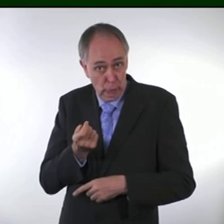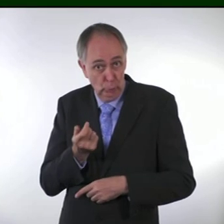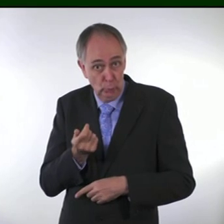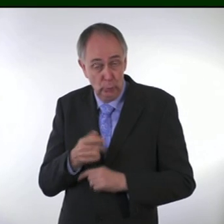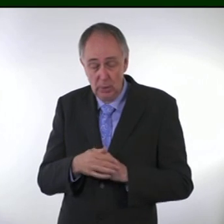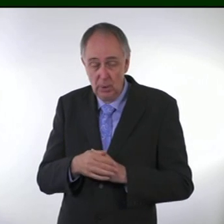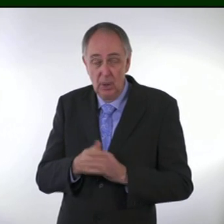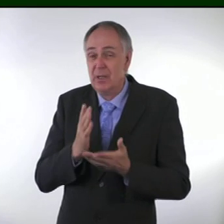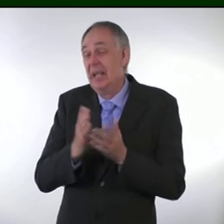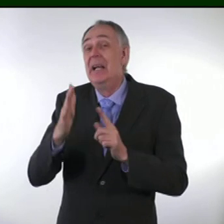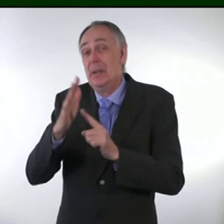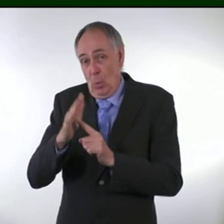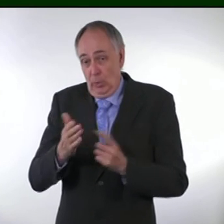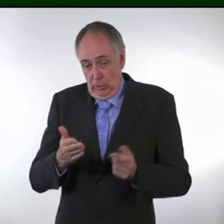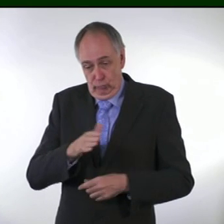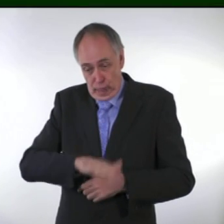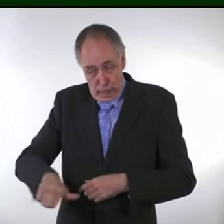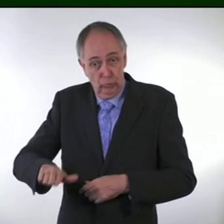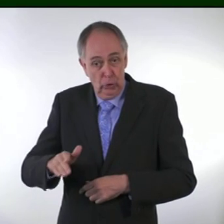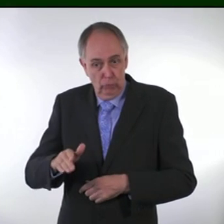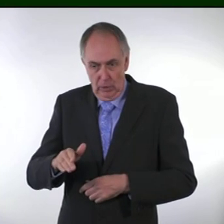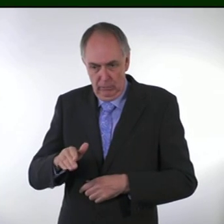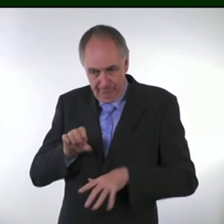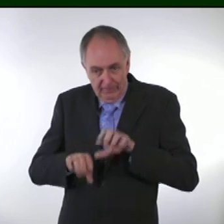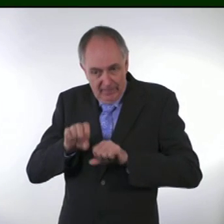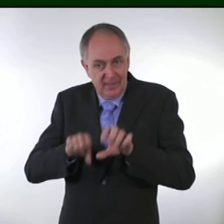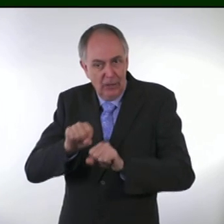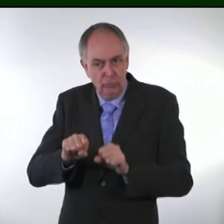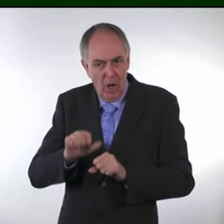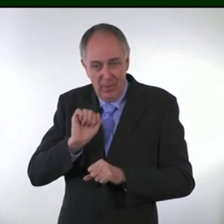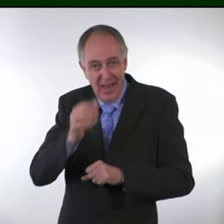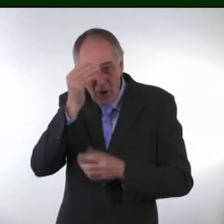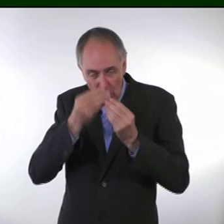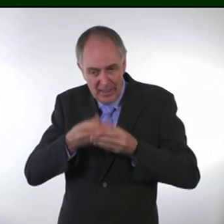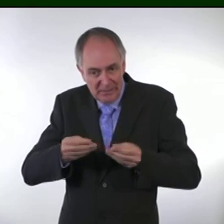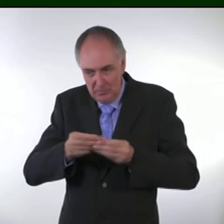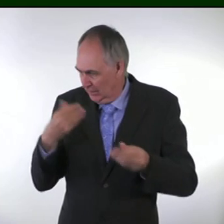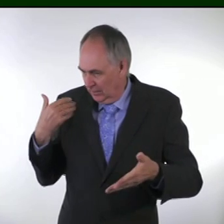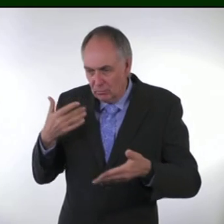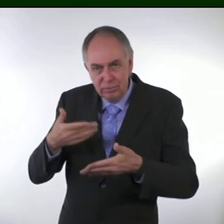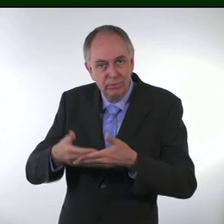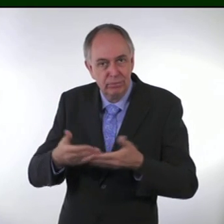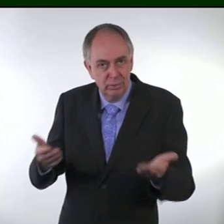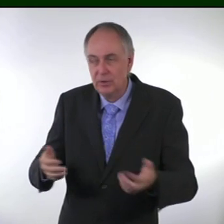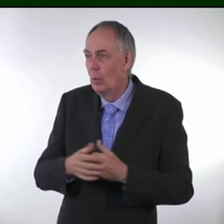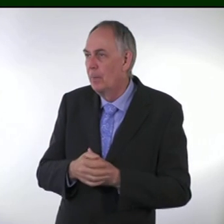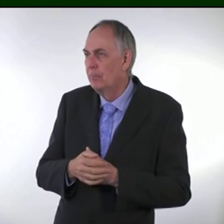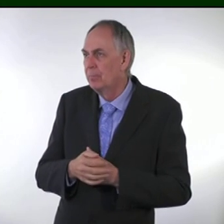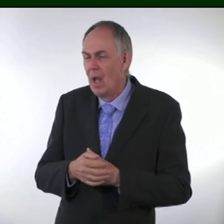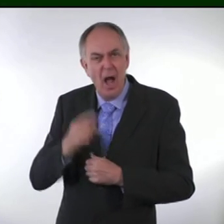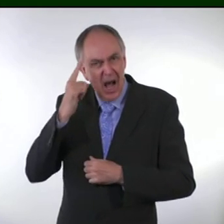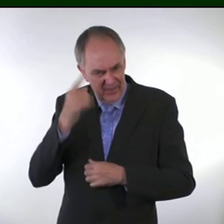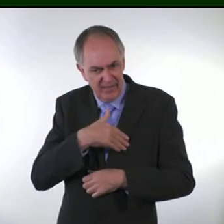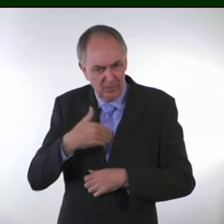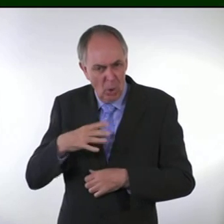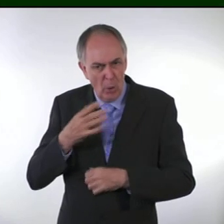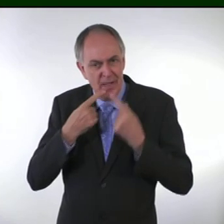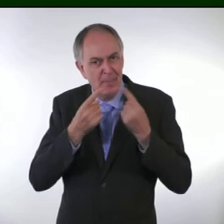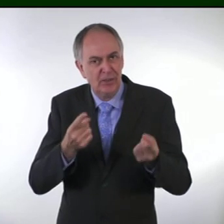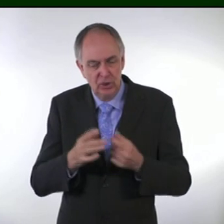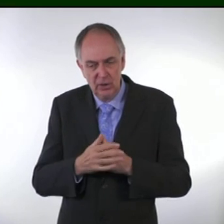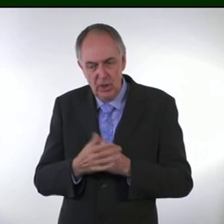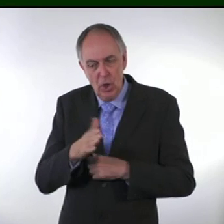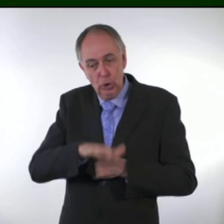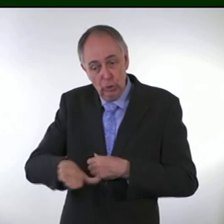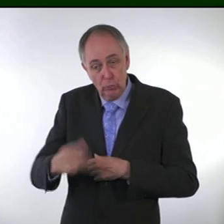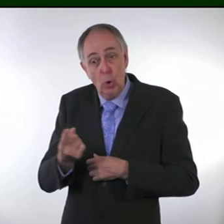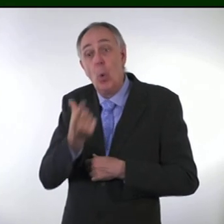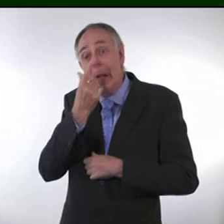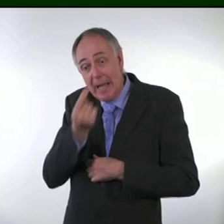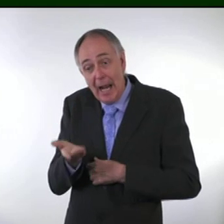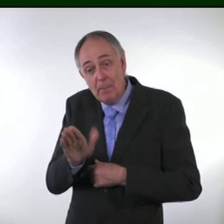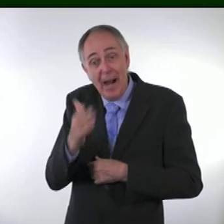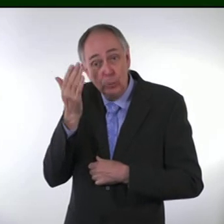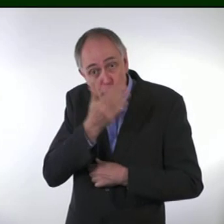It is vital that kids catch up on the education that they have lost, but even more vital, as I think I may have mentioned to the House already this morning, is that the kids who can go to school should go to school.